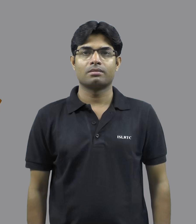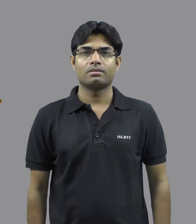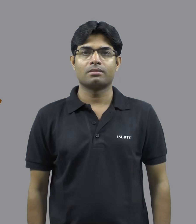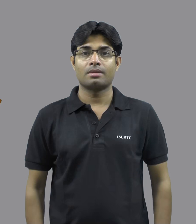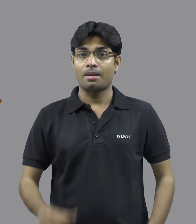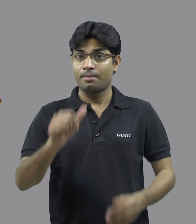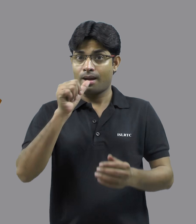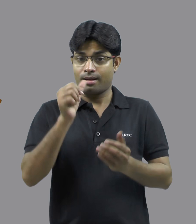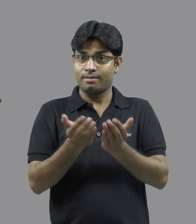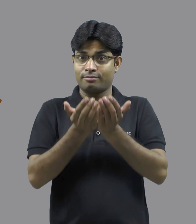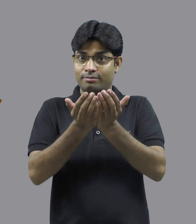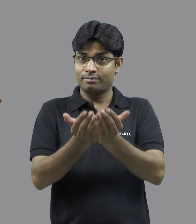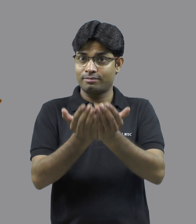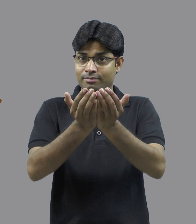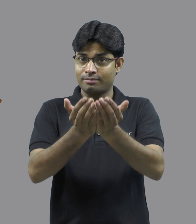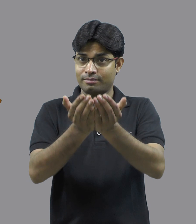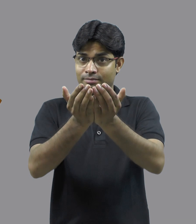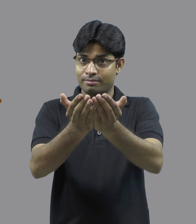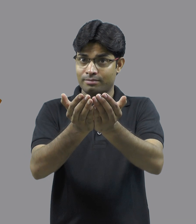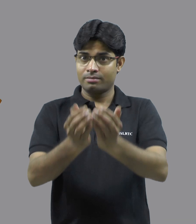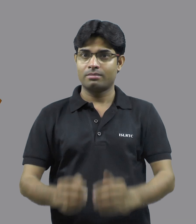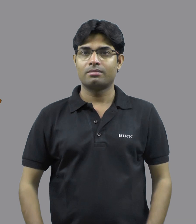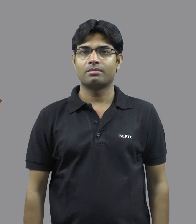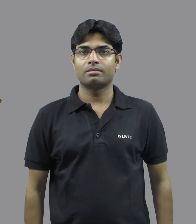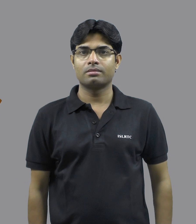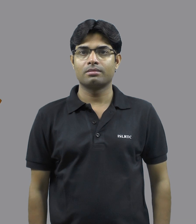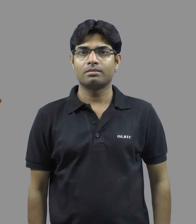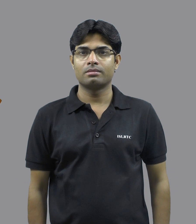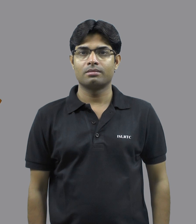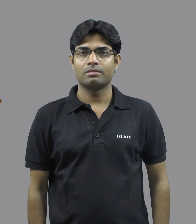Boat